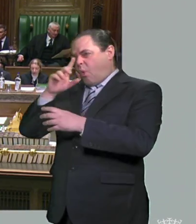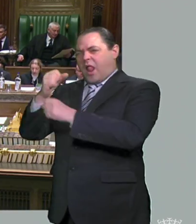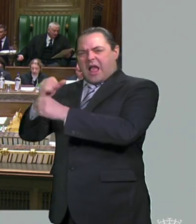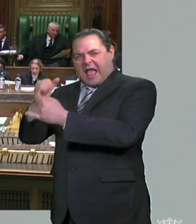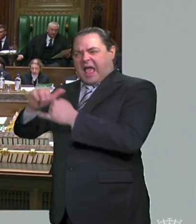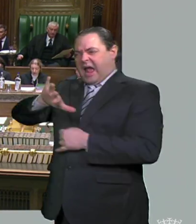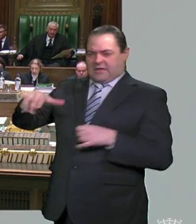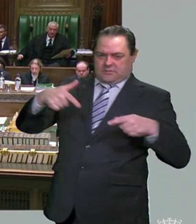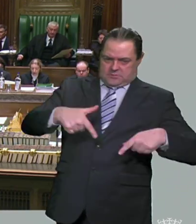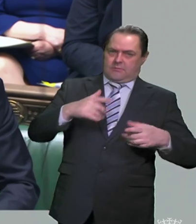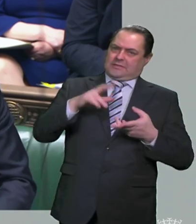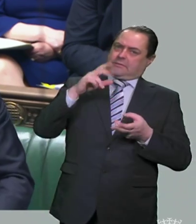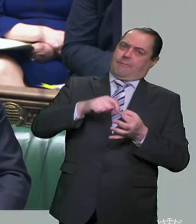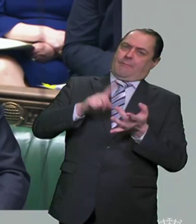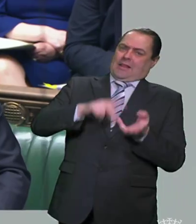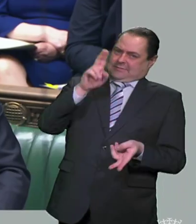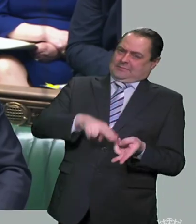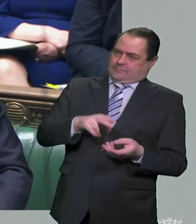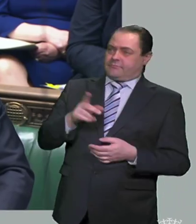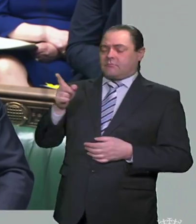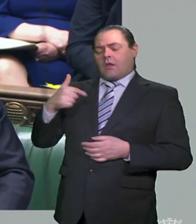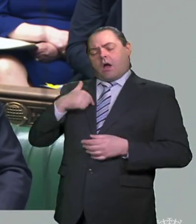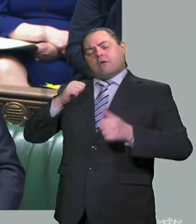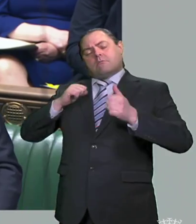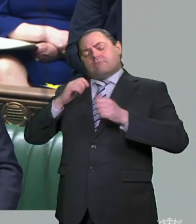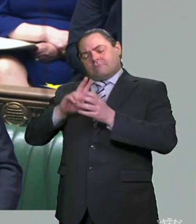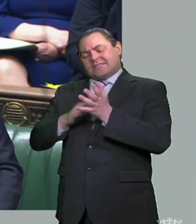I am proud of our commitment to scaling up renewable energy sources.